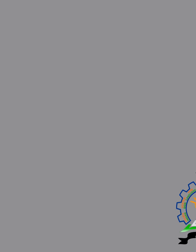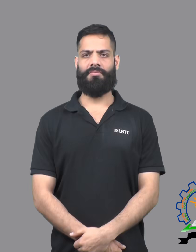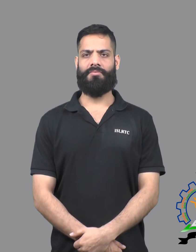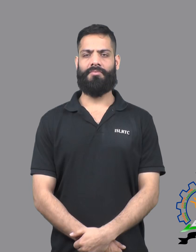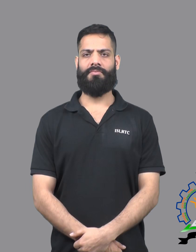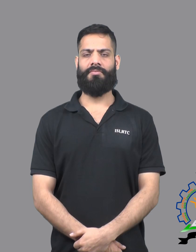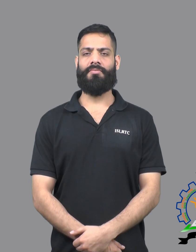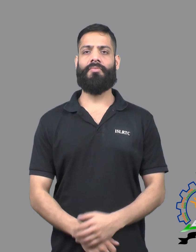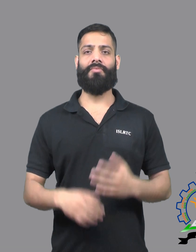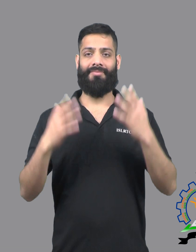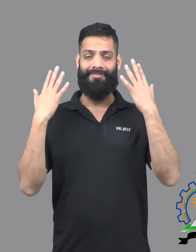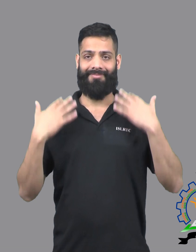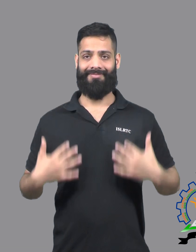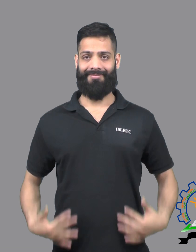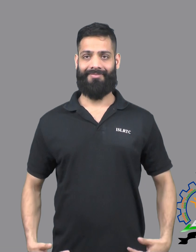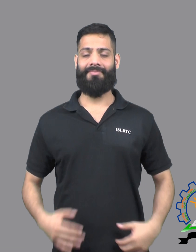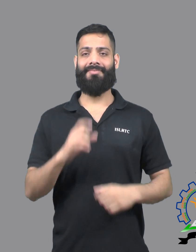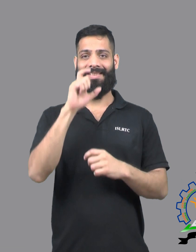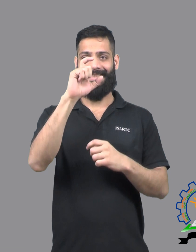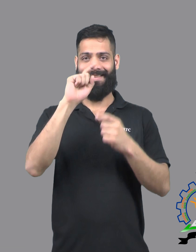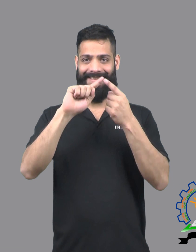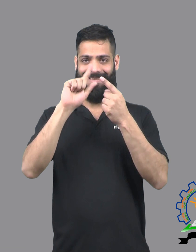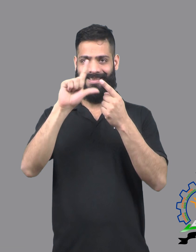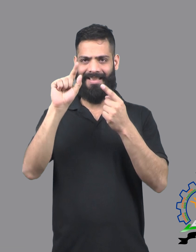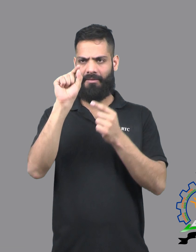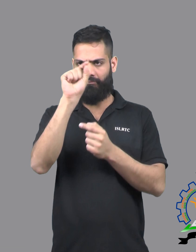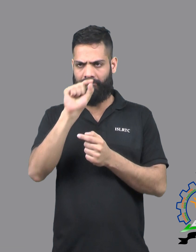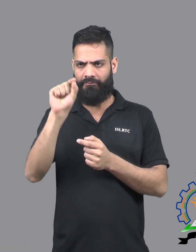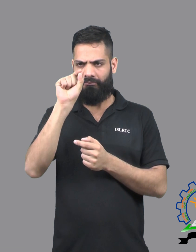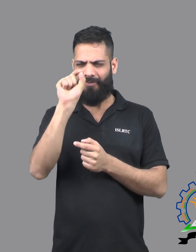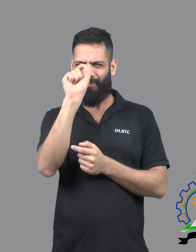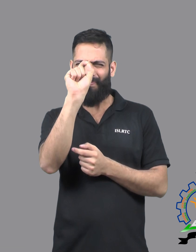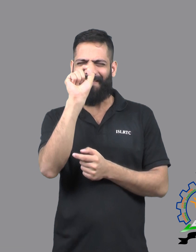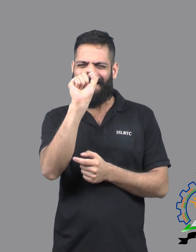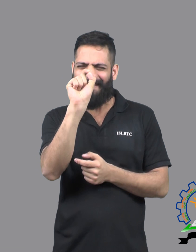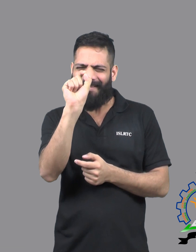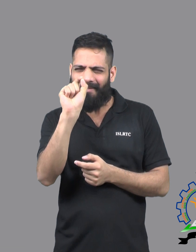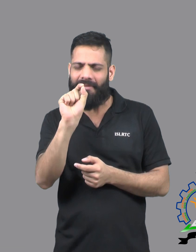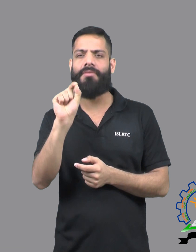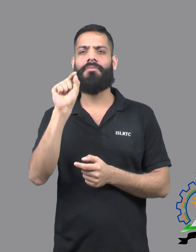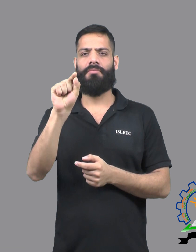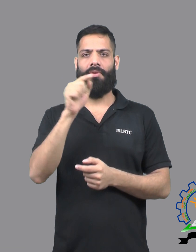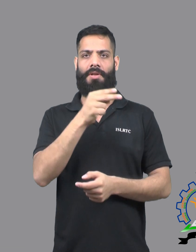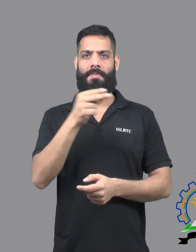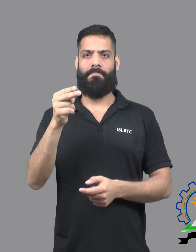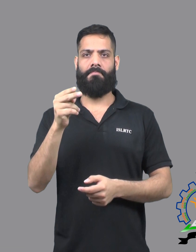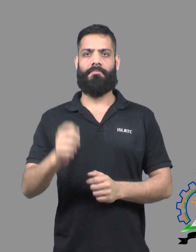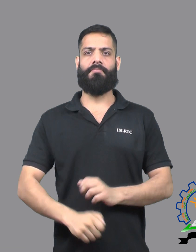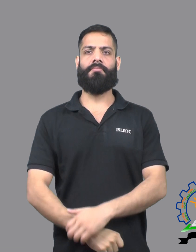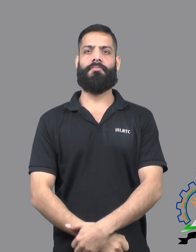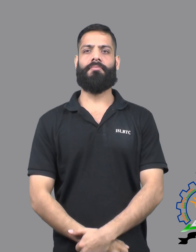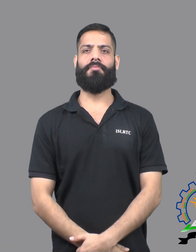Cell